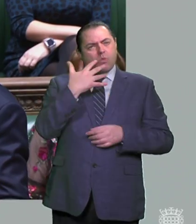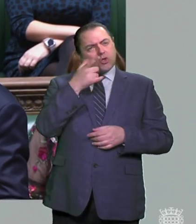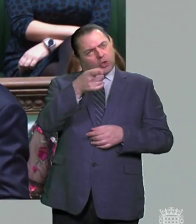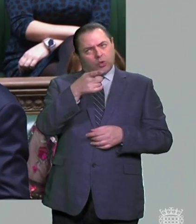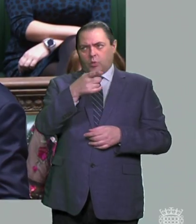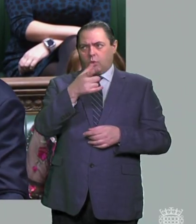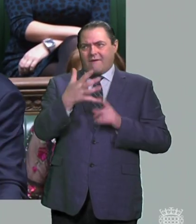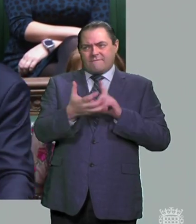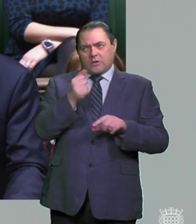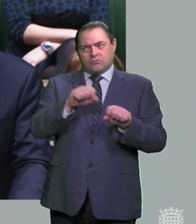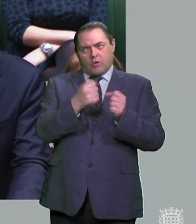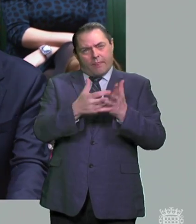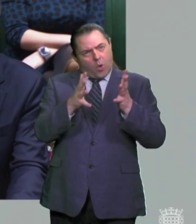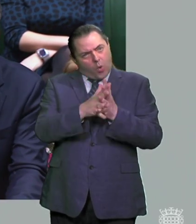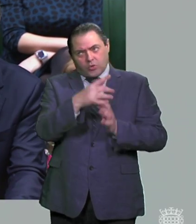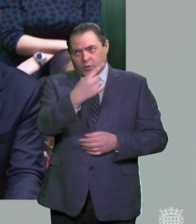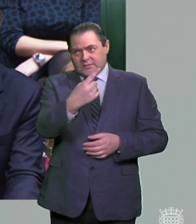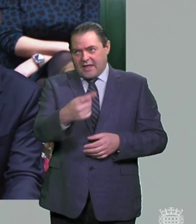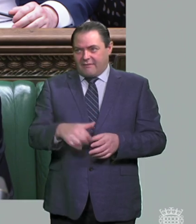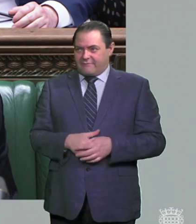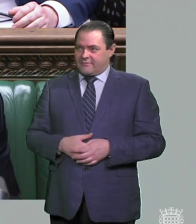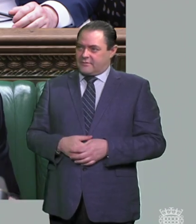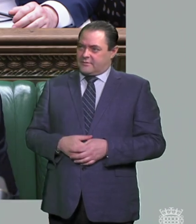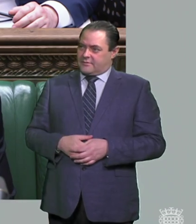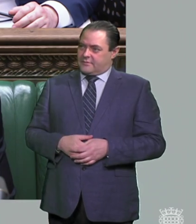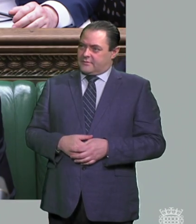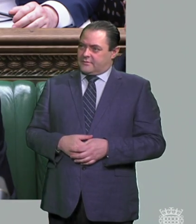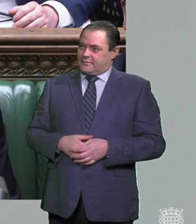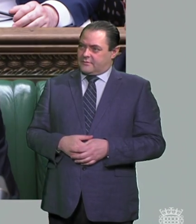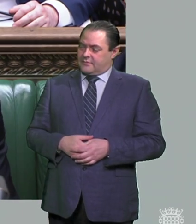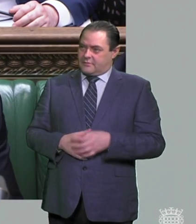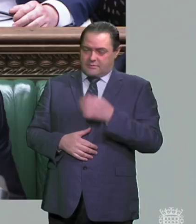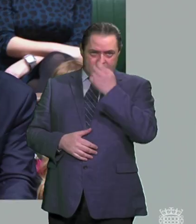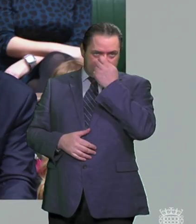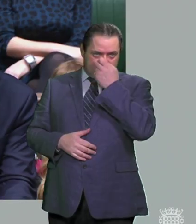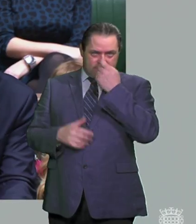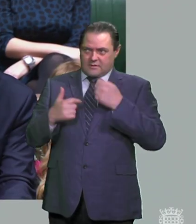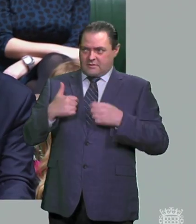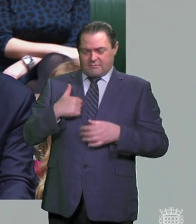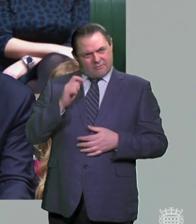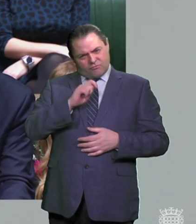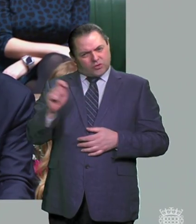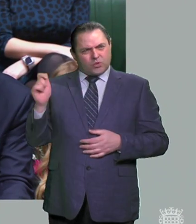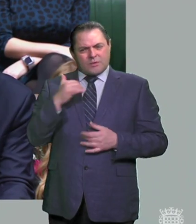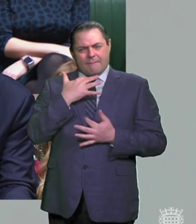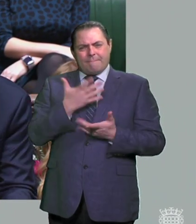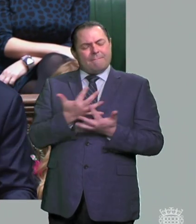I have prosecuted countless rapists—